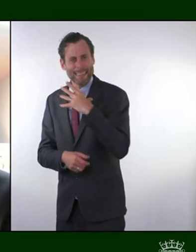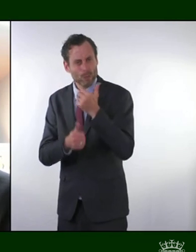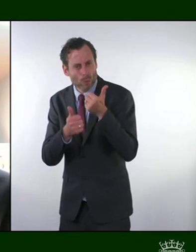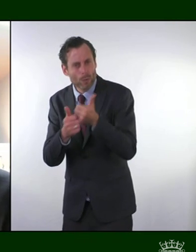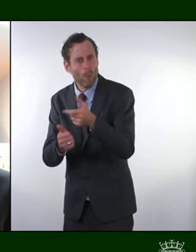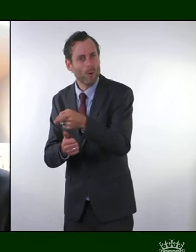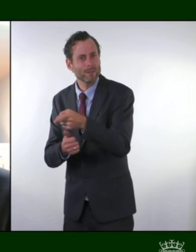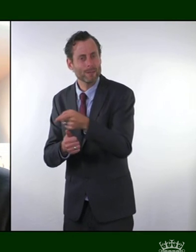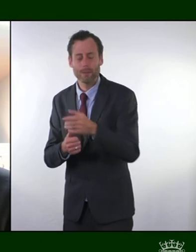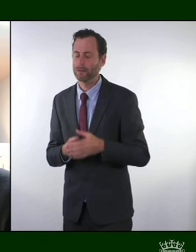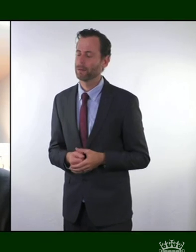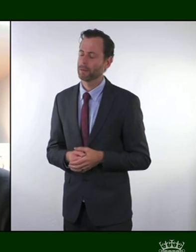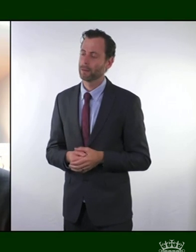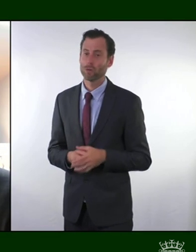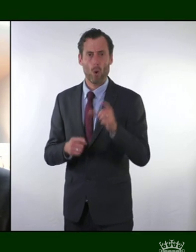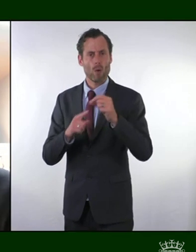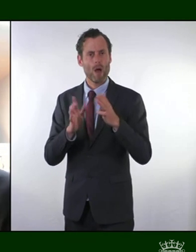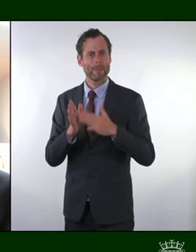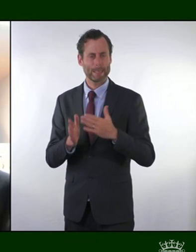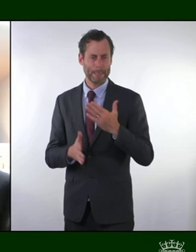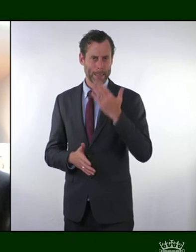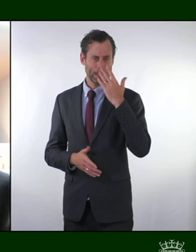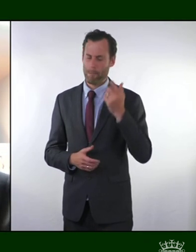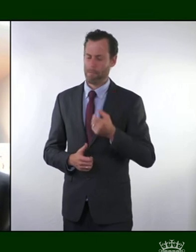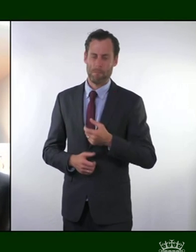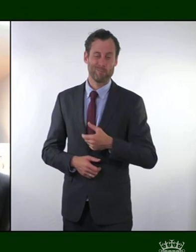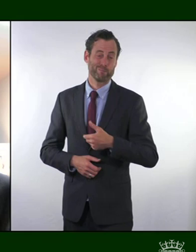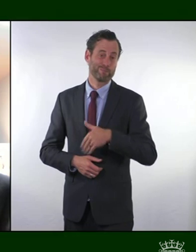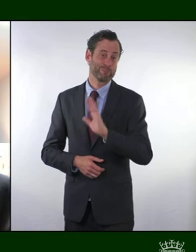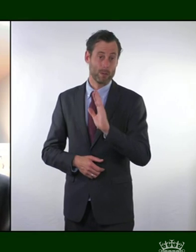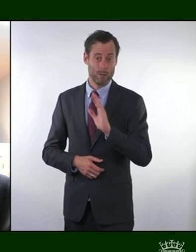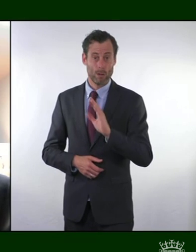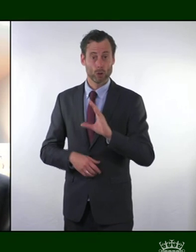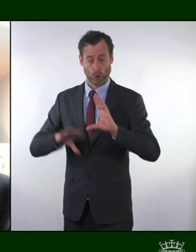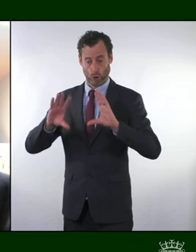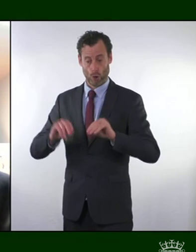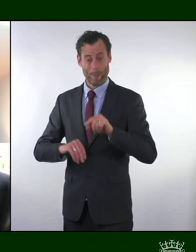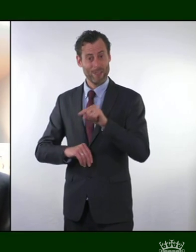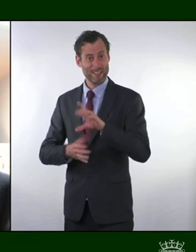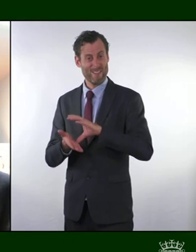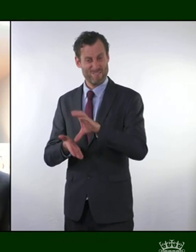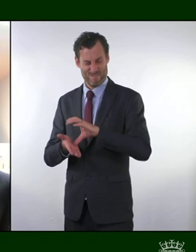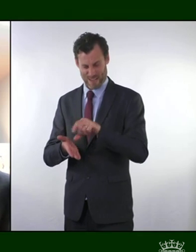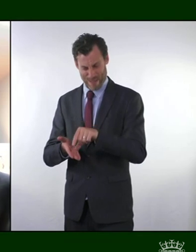The Prime Minister seems intent on sinking the lifeboat that has been keeping so many people afloat.